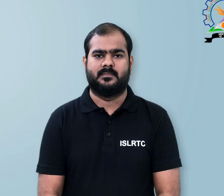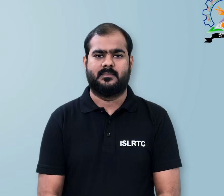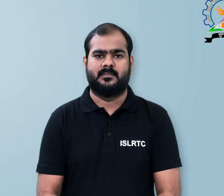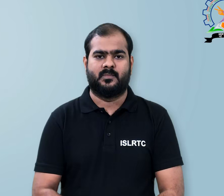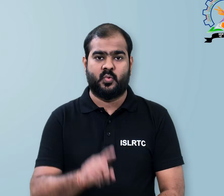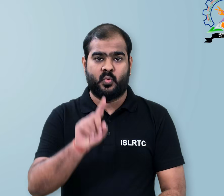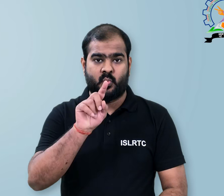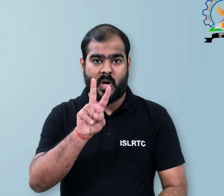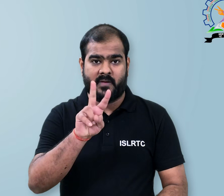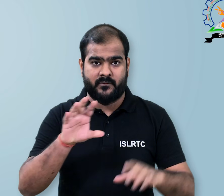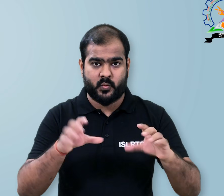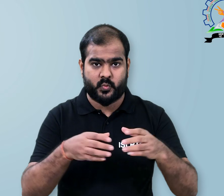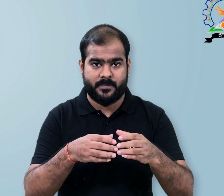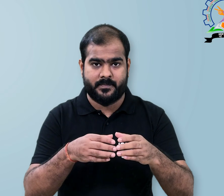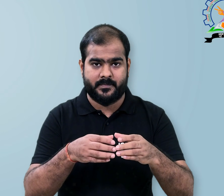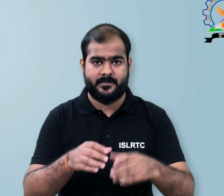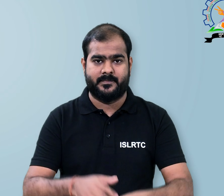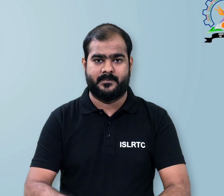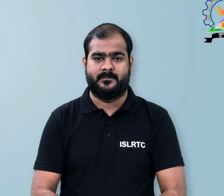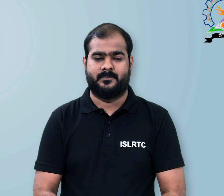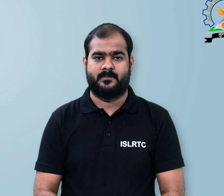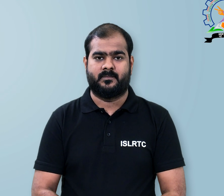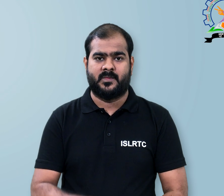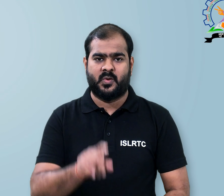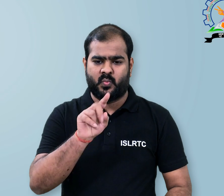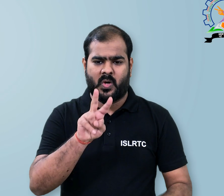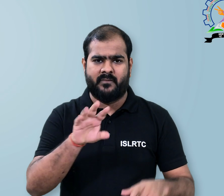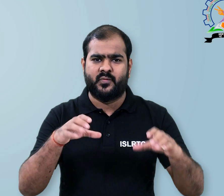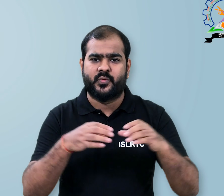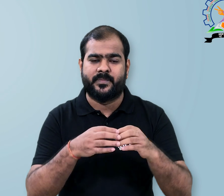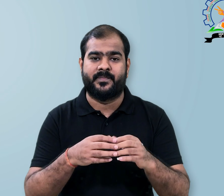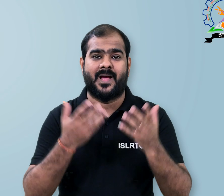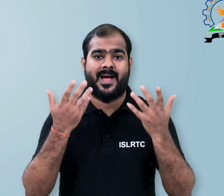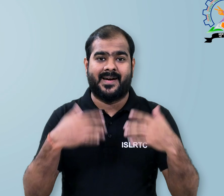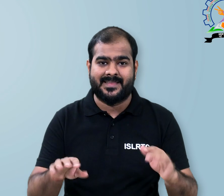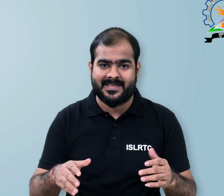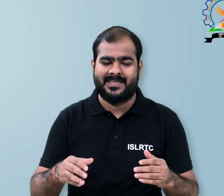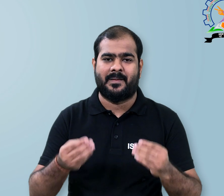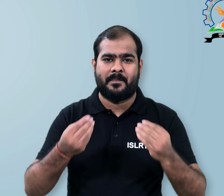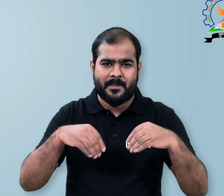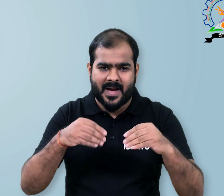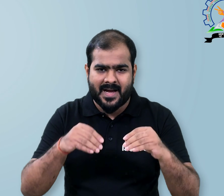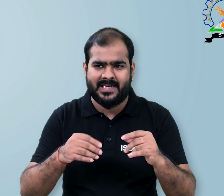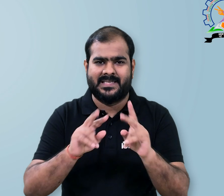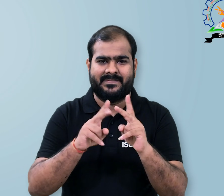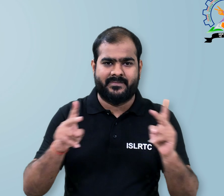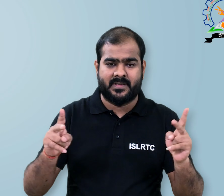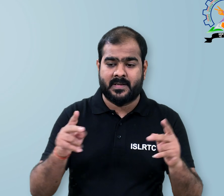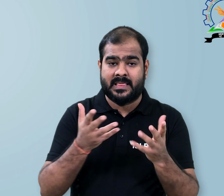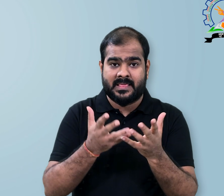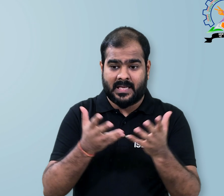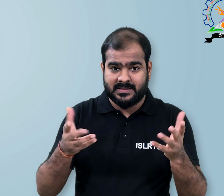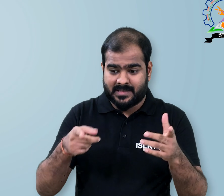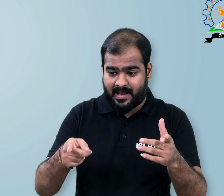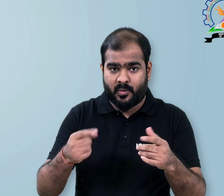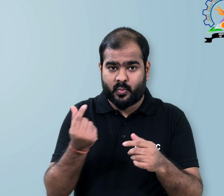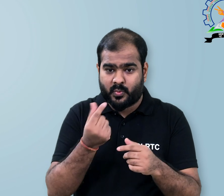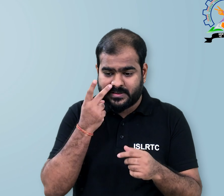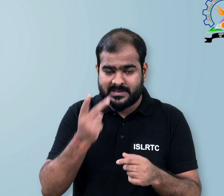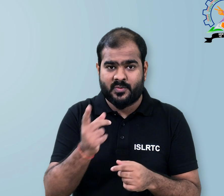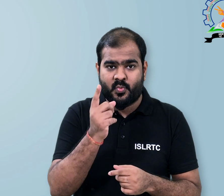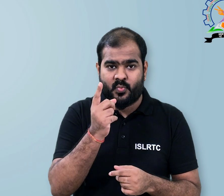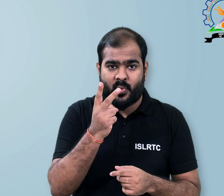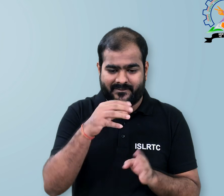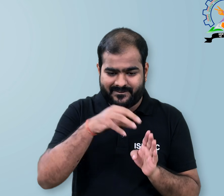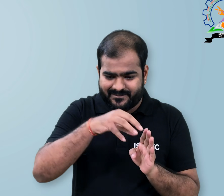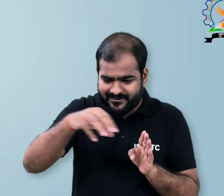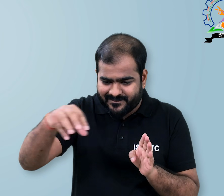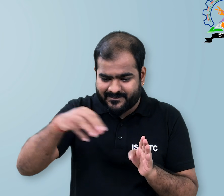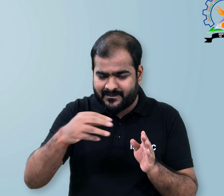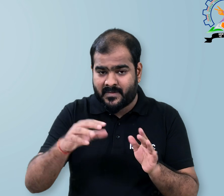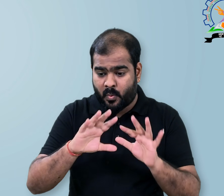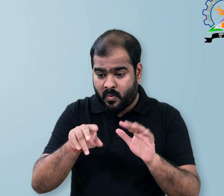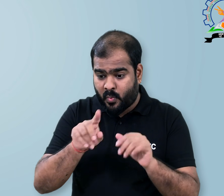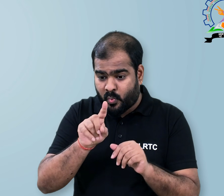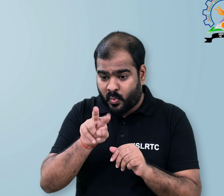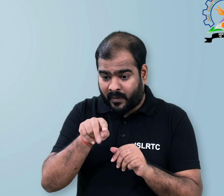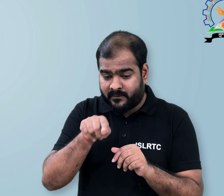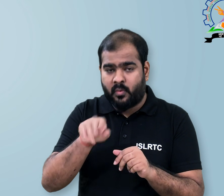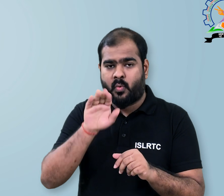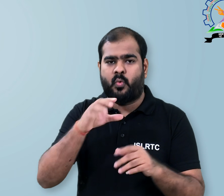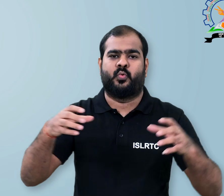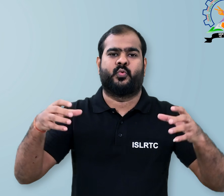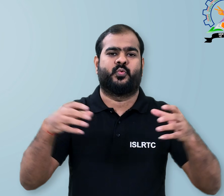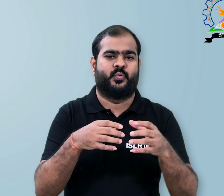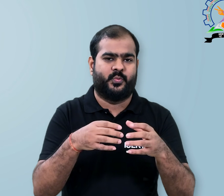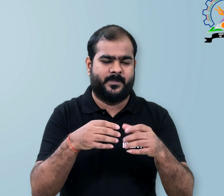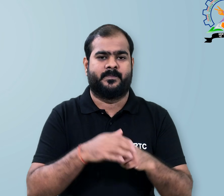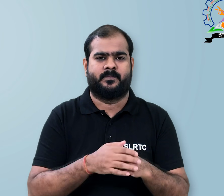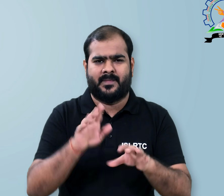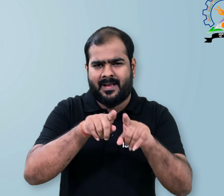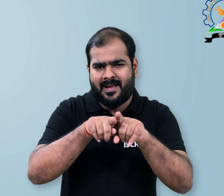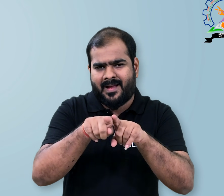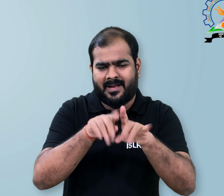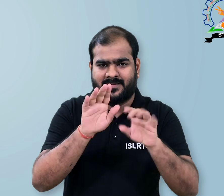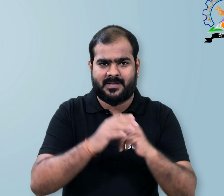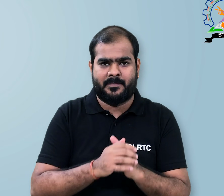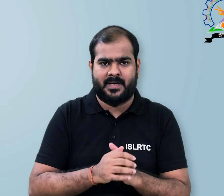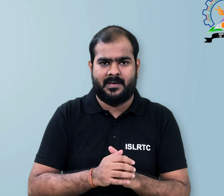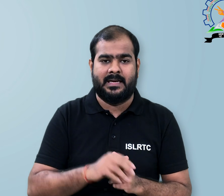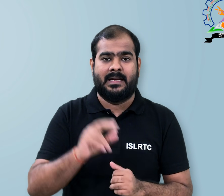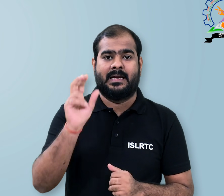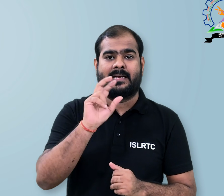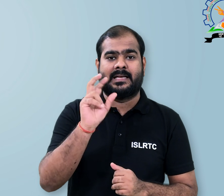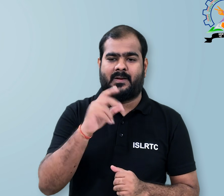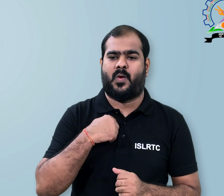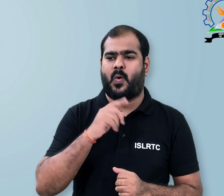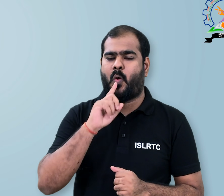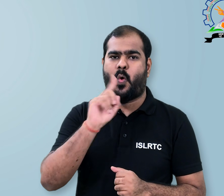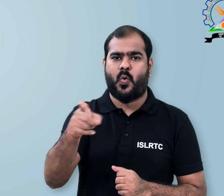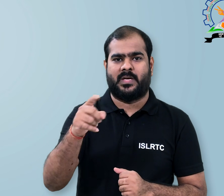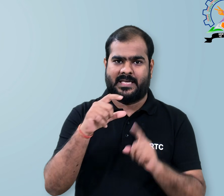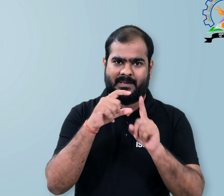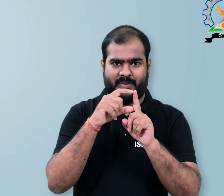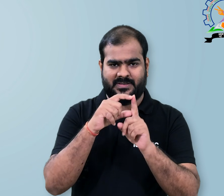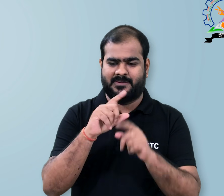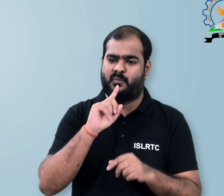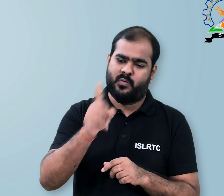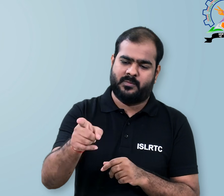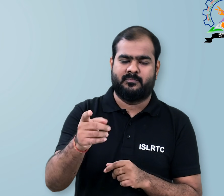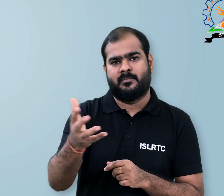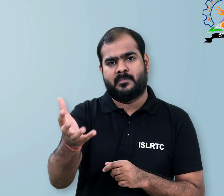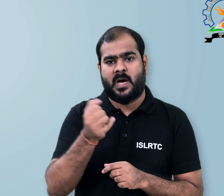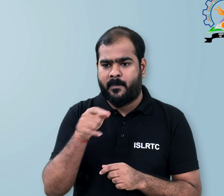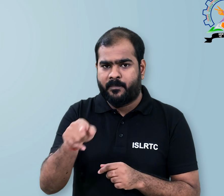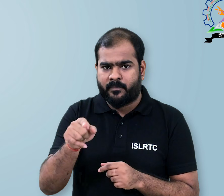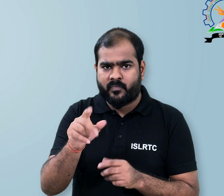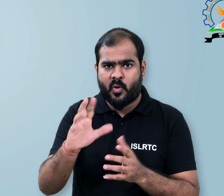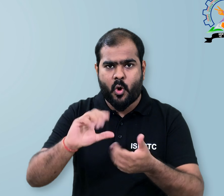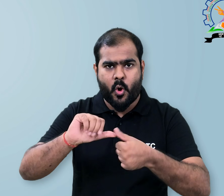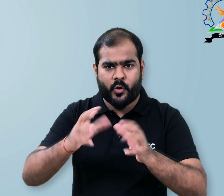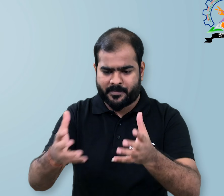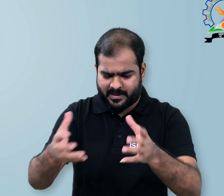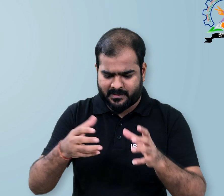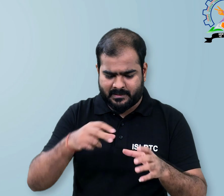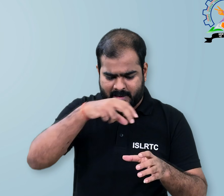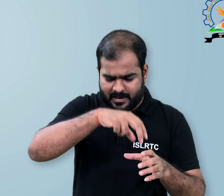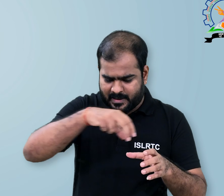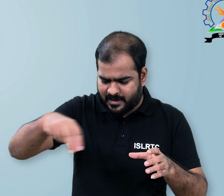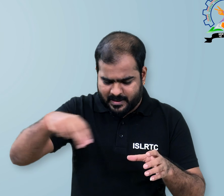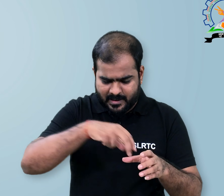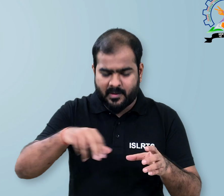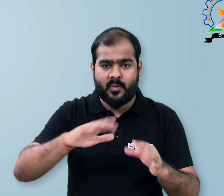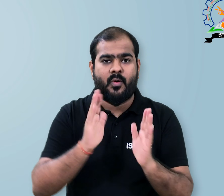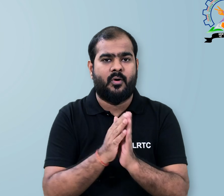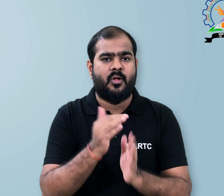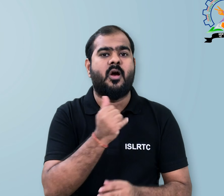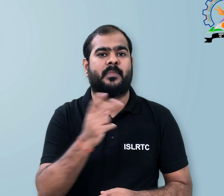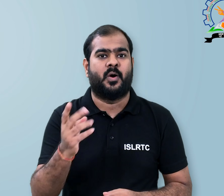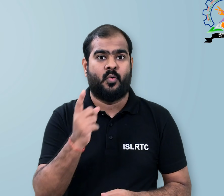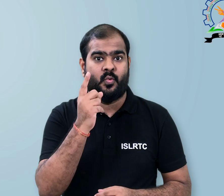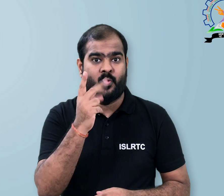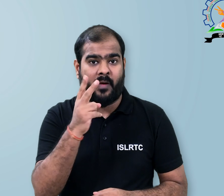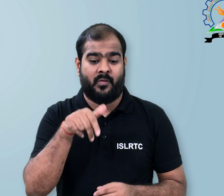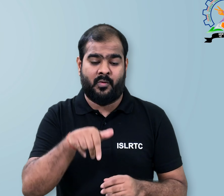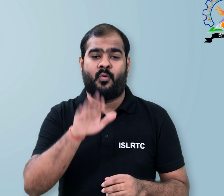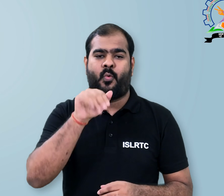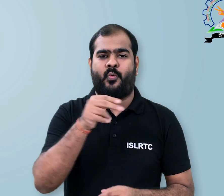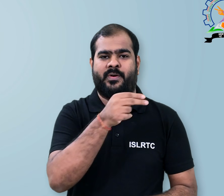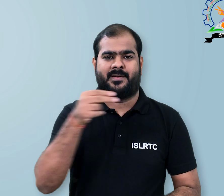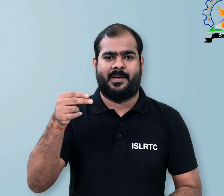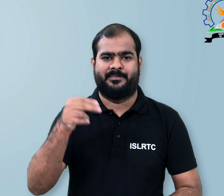Dozen A dozen refers to a group of twelve items. It is commonly used as a unit of measurement in counting and trading. Example: A dozen eggs means 12 eggs.